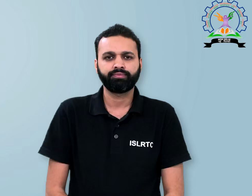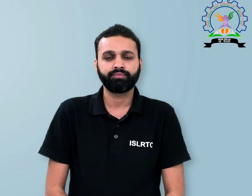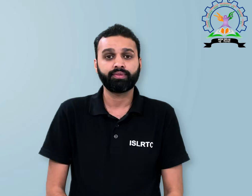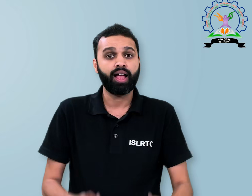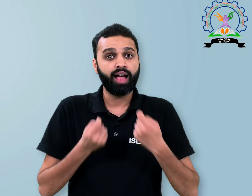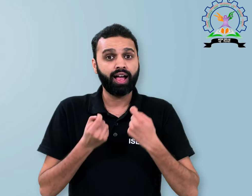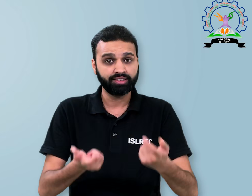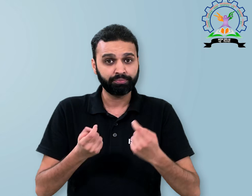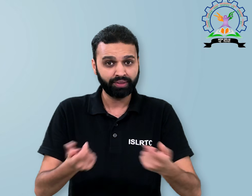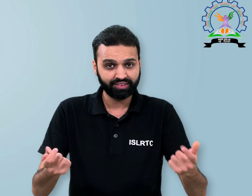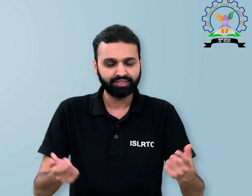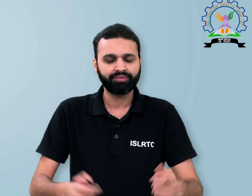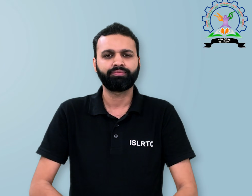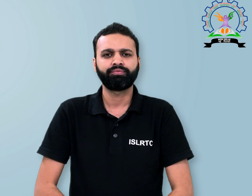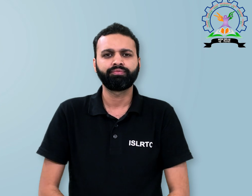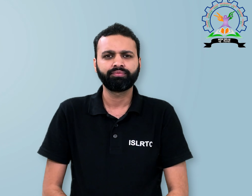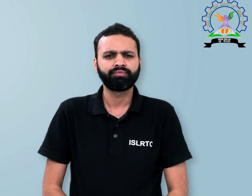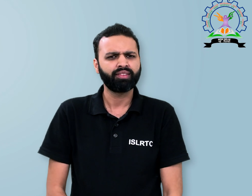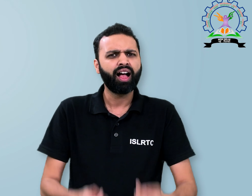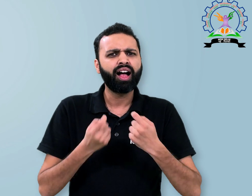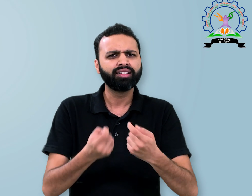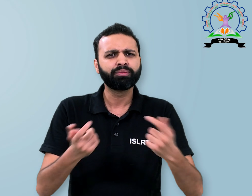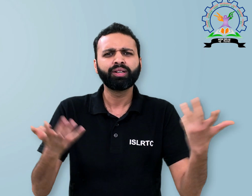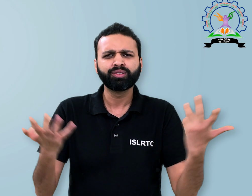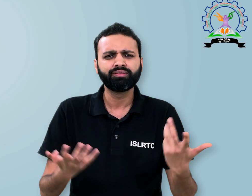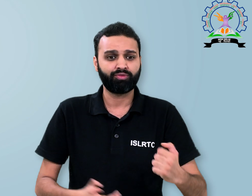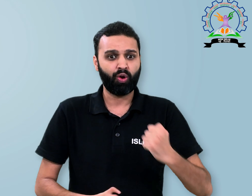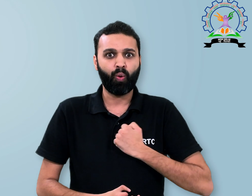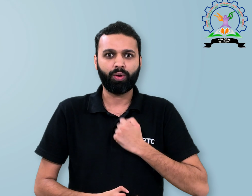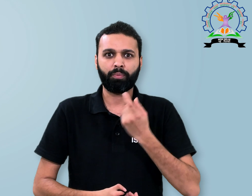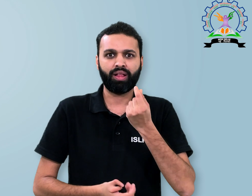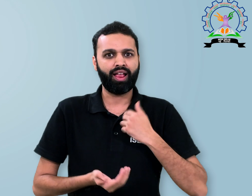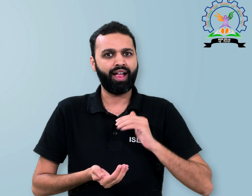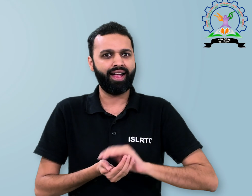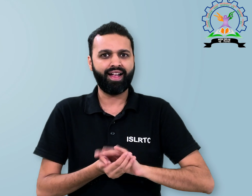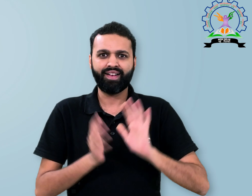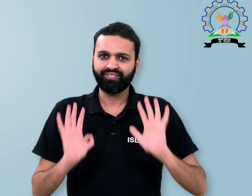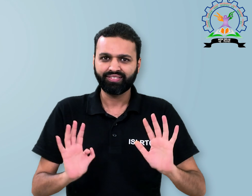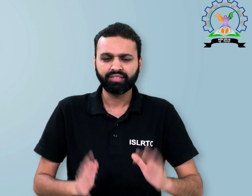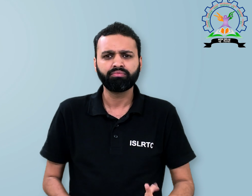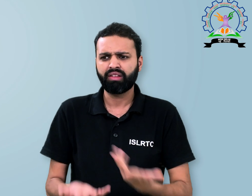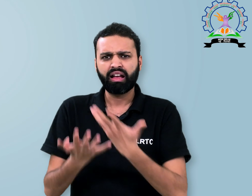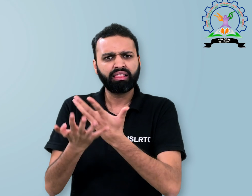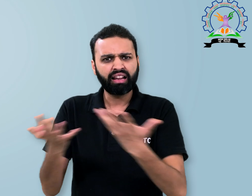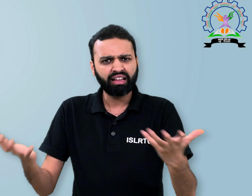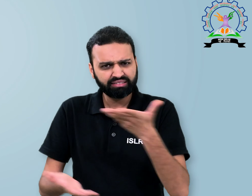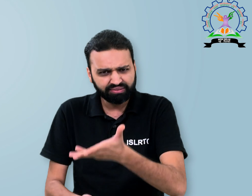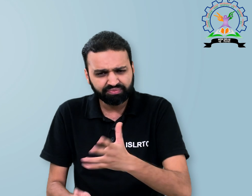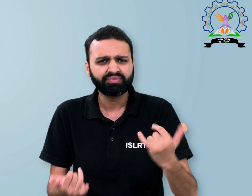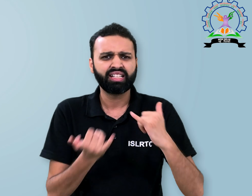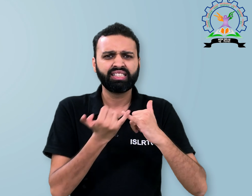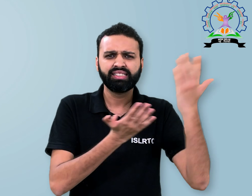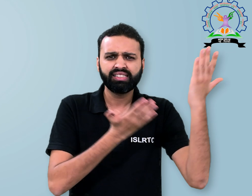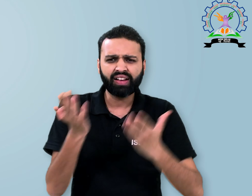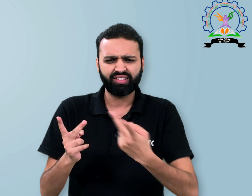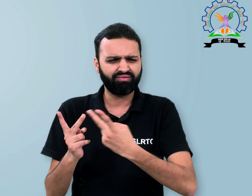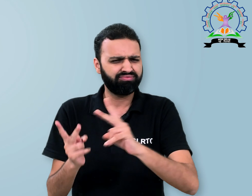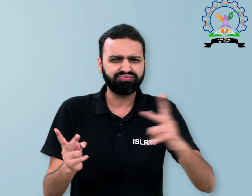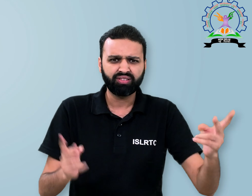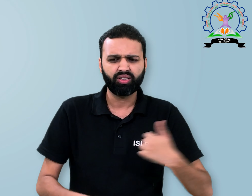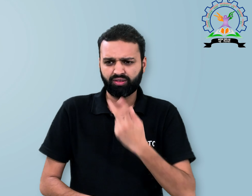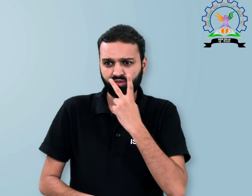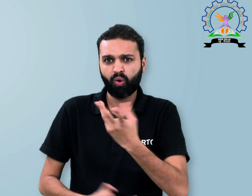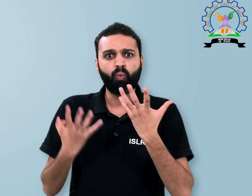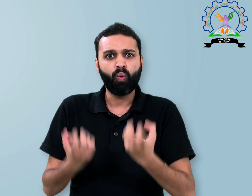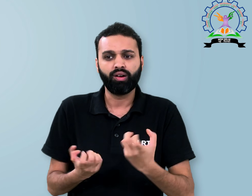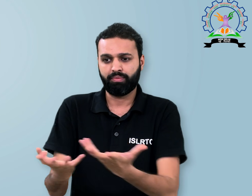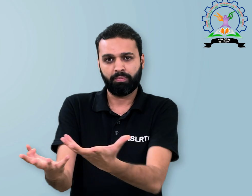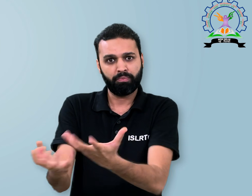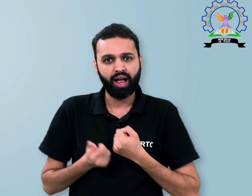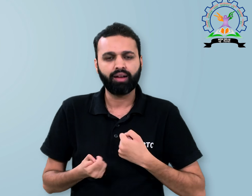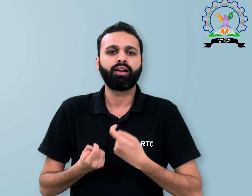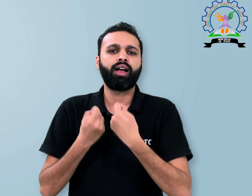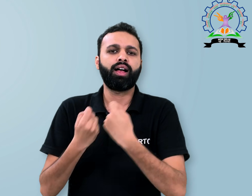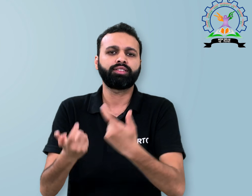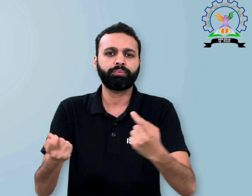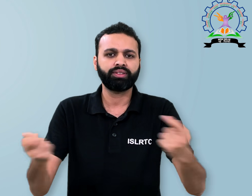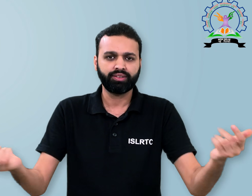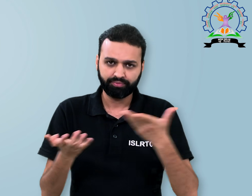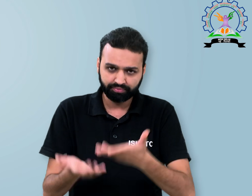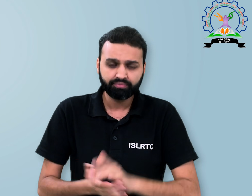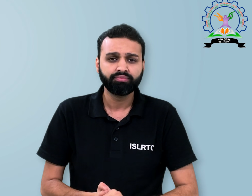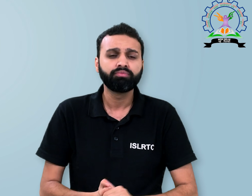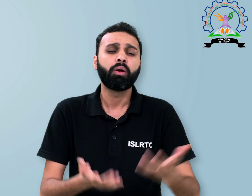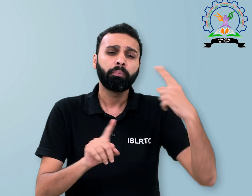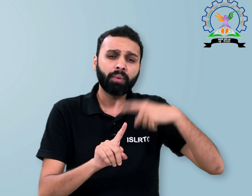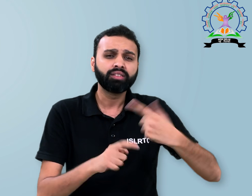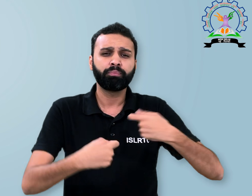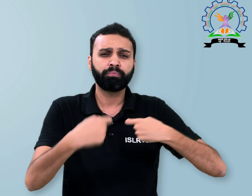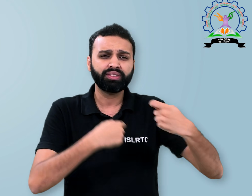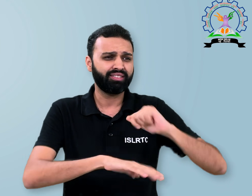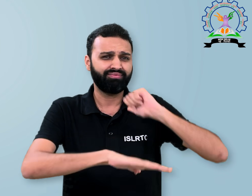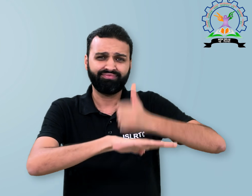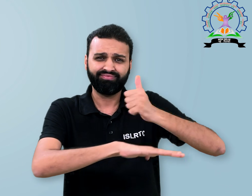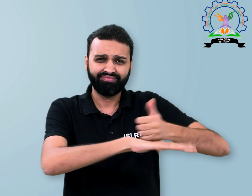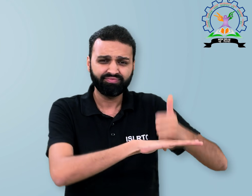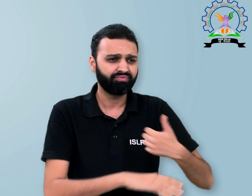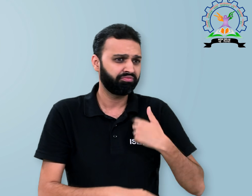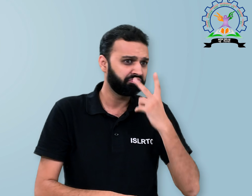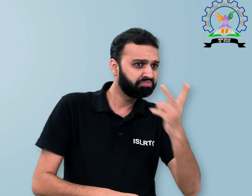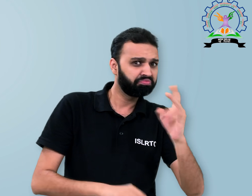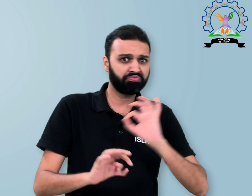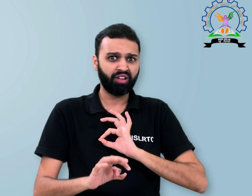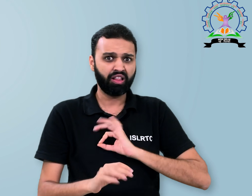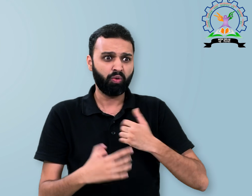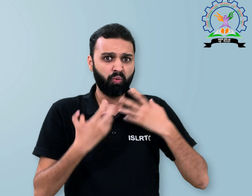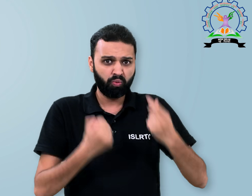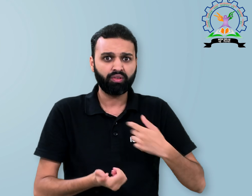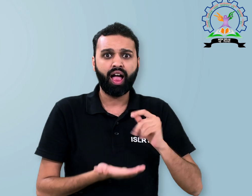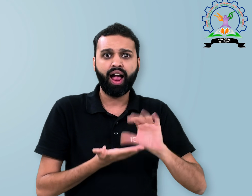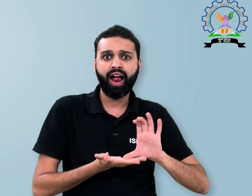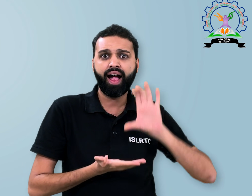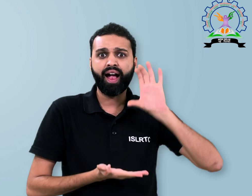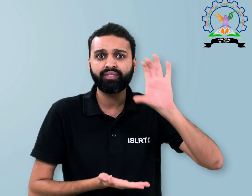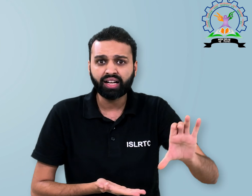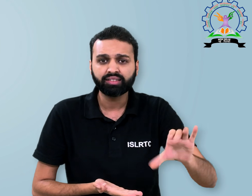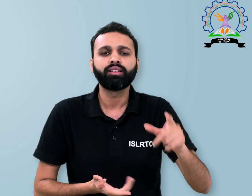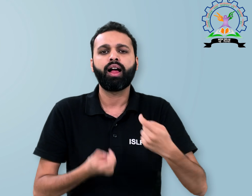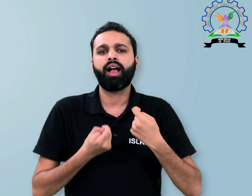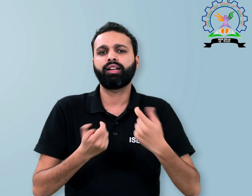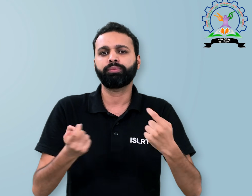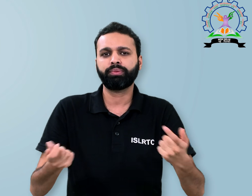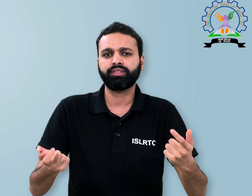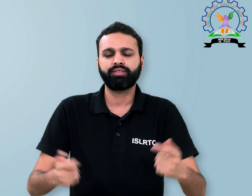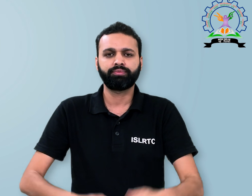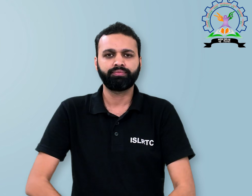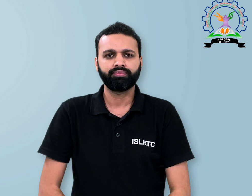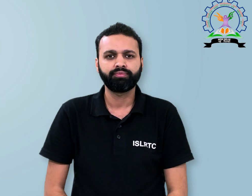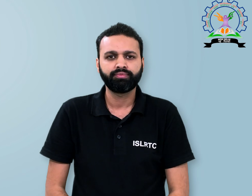Expenditure Expenditure refers to the act of spending money or resources, especially for the purpose of acquiring goods or services or for investment purposes.